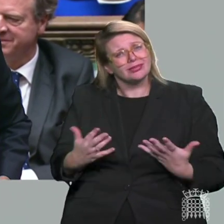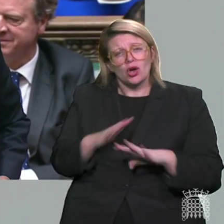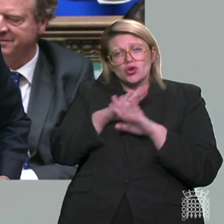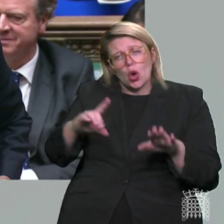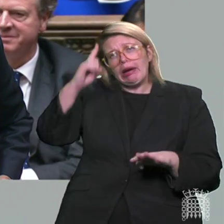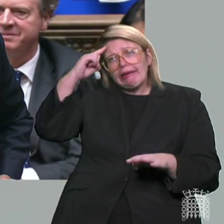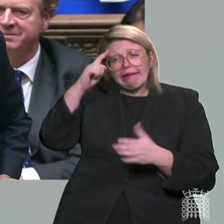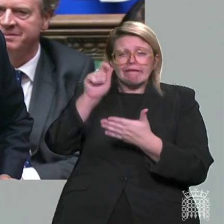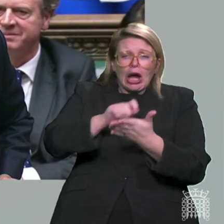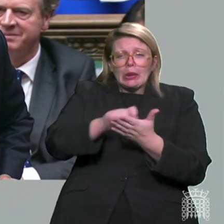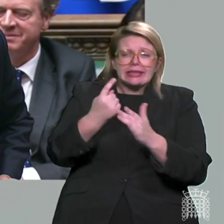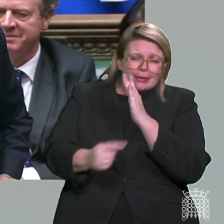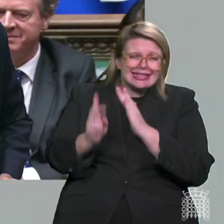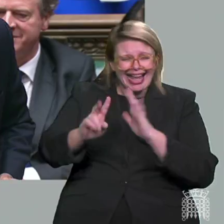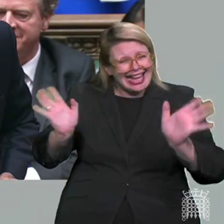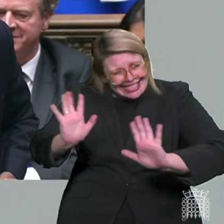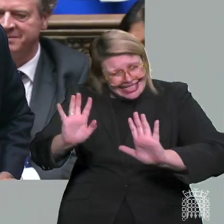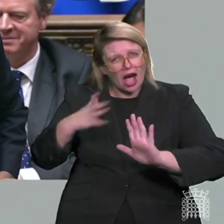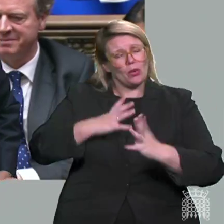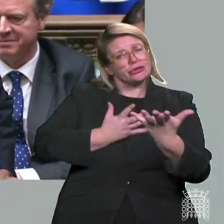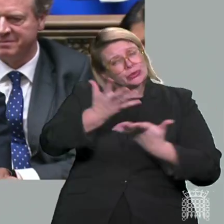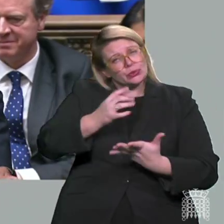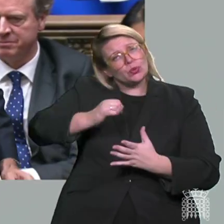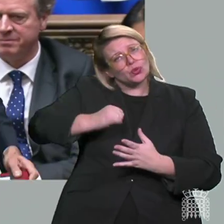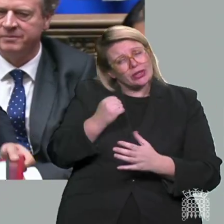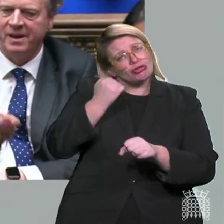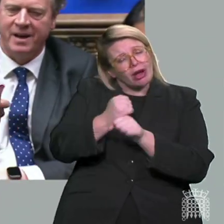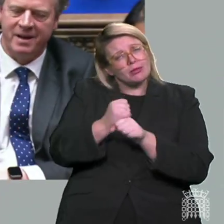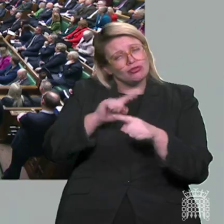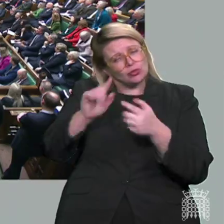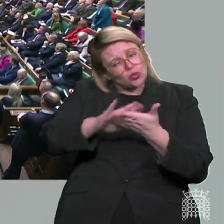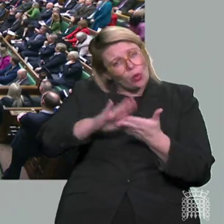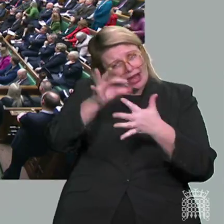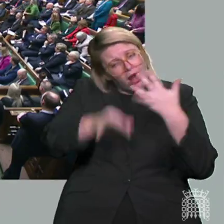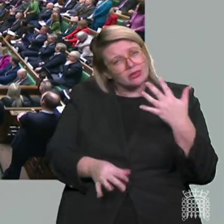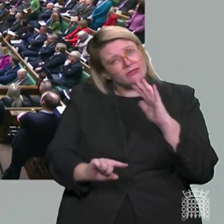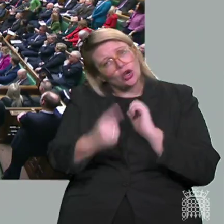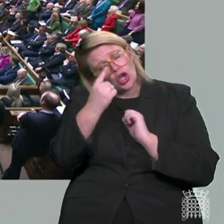That is the kind of thing I want to talk to the Scottish Government about, and I hope the honourable Gentleman will work with me to do that.